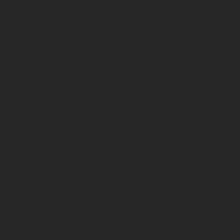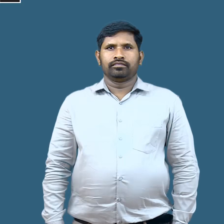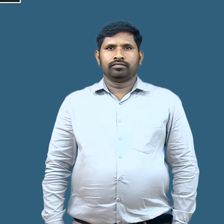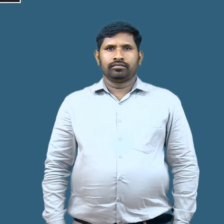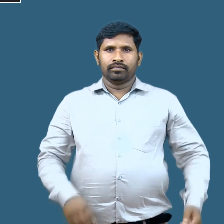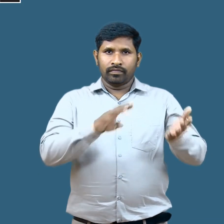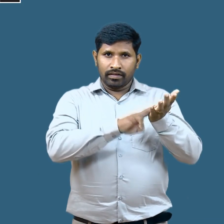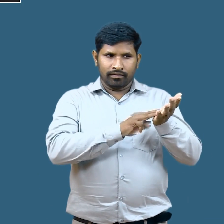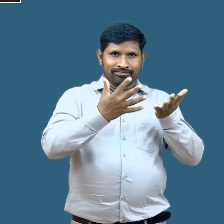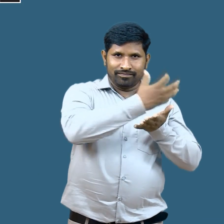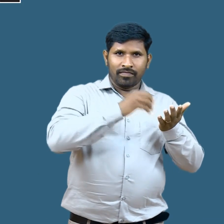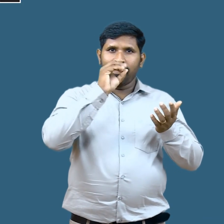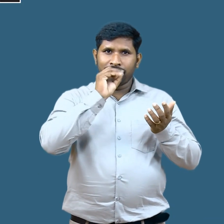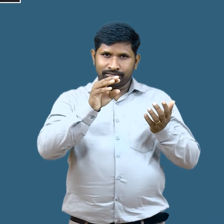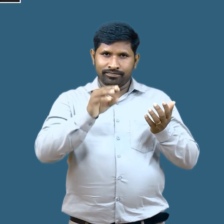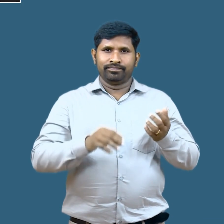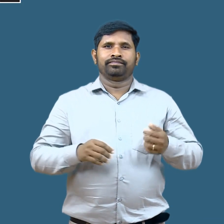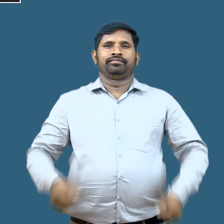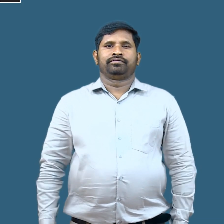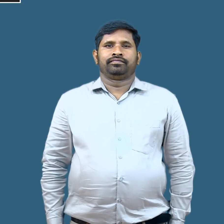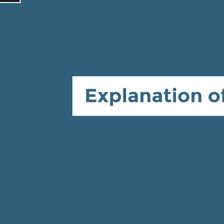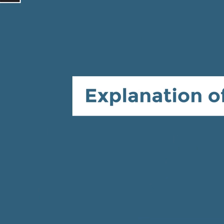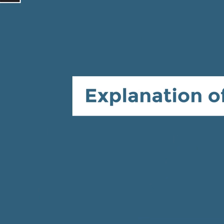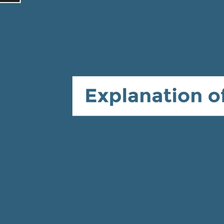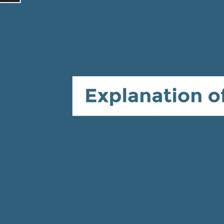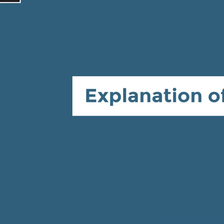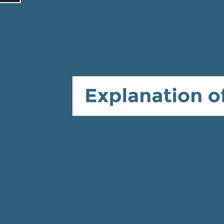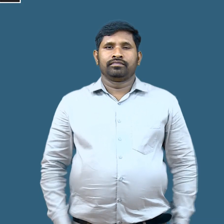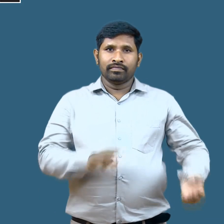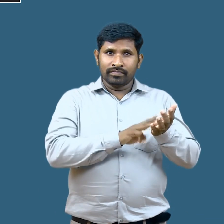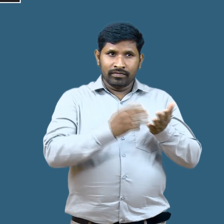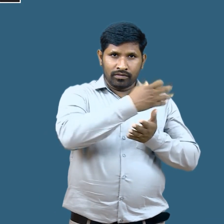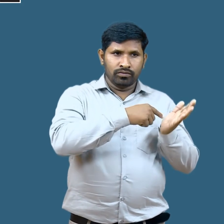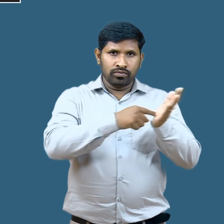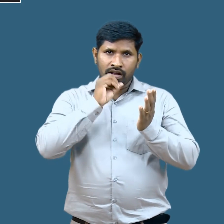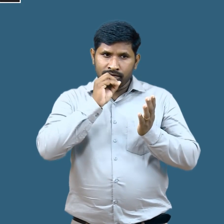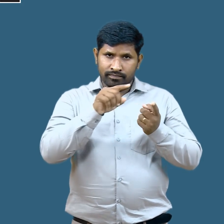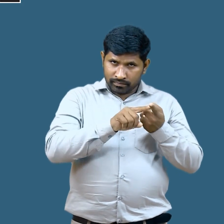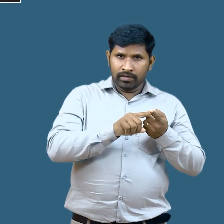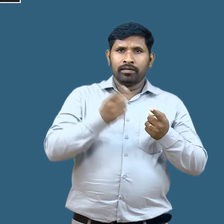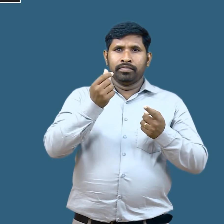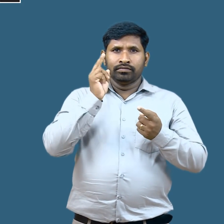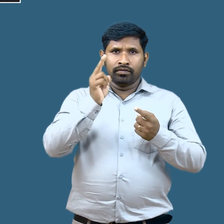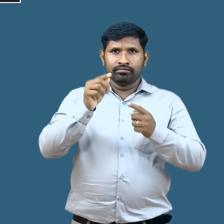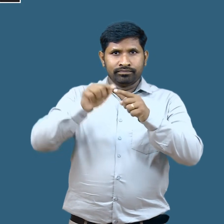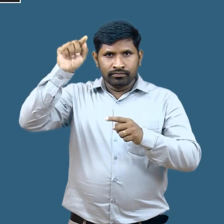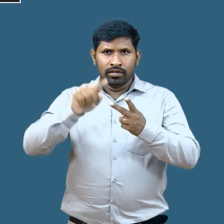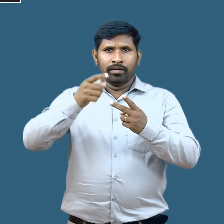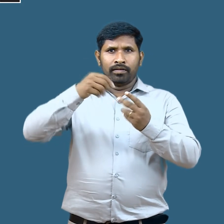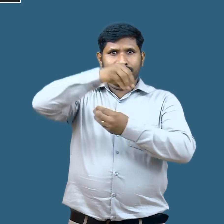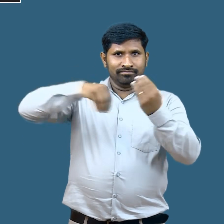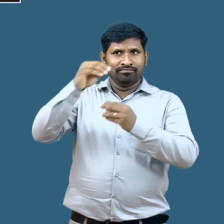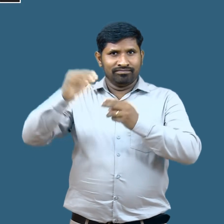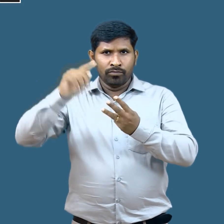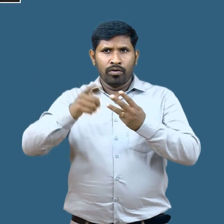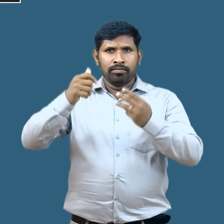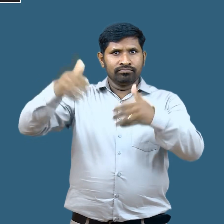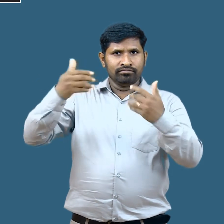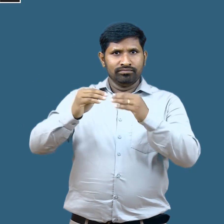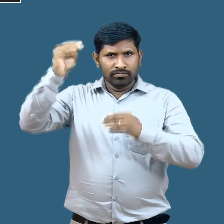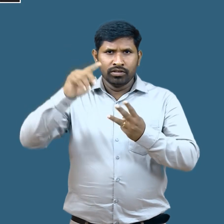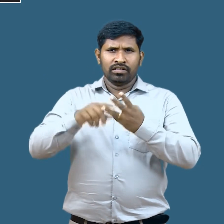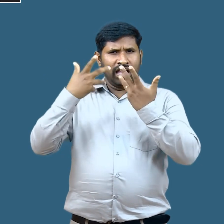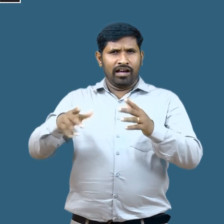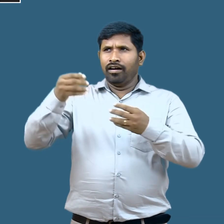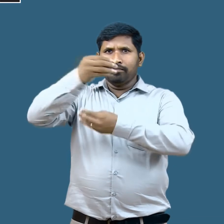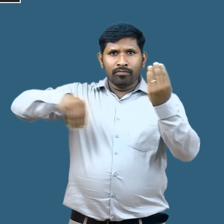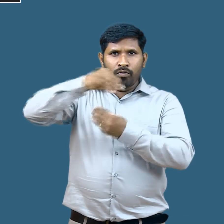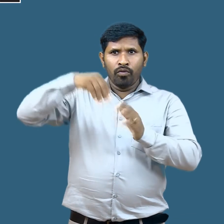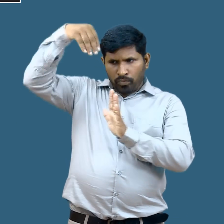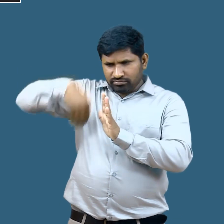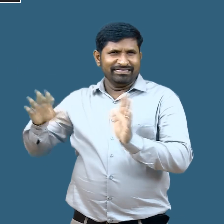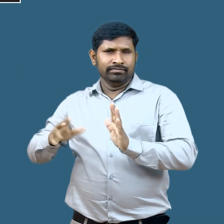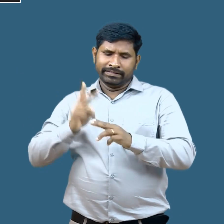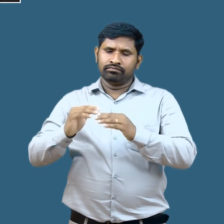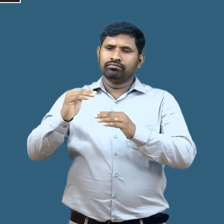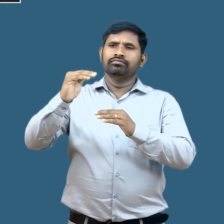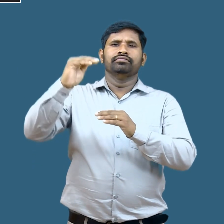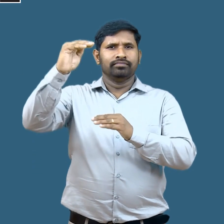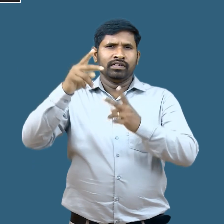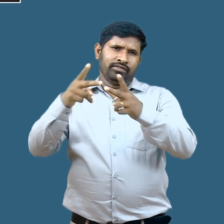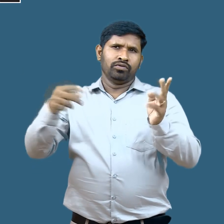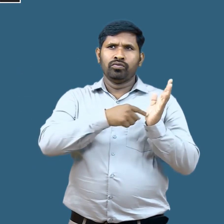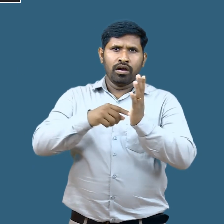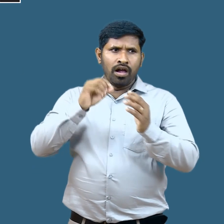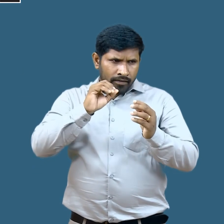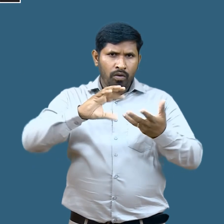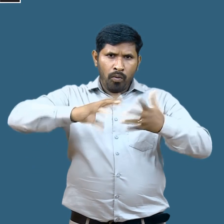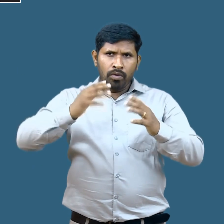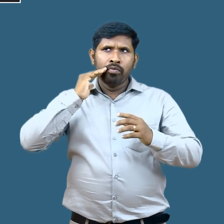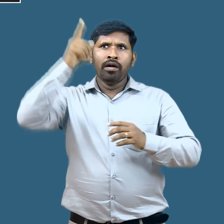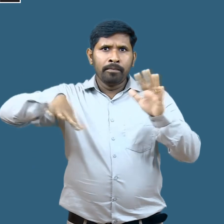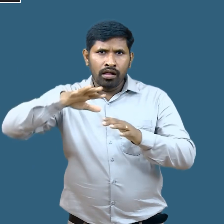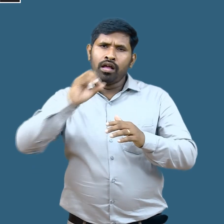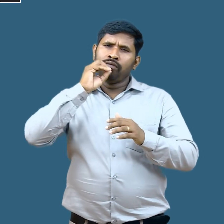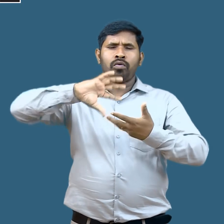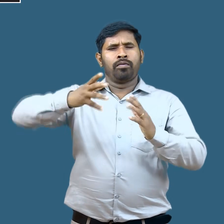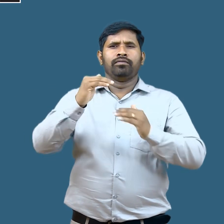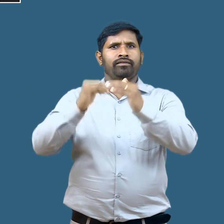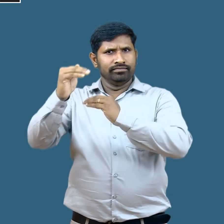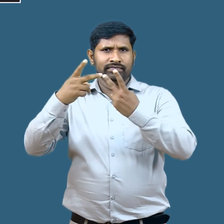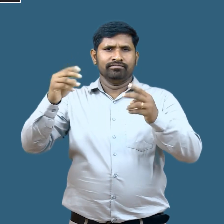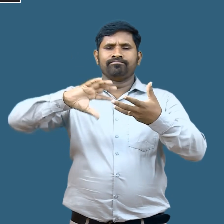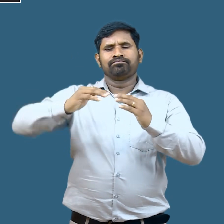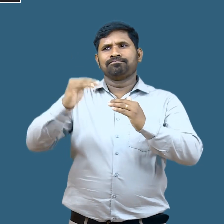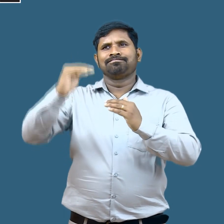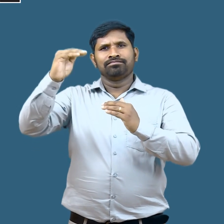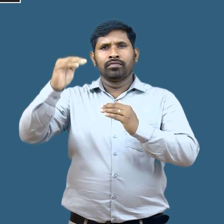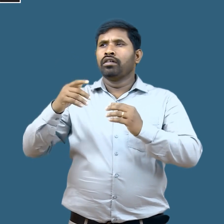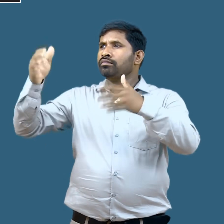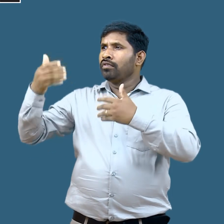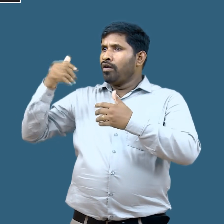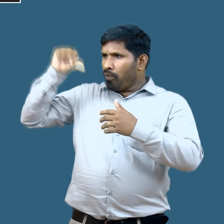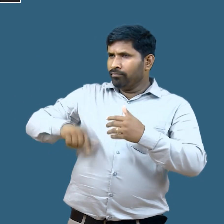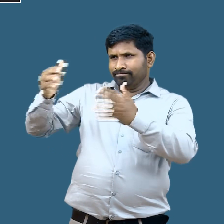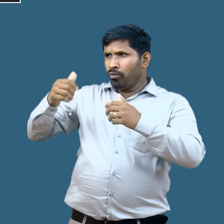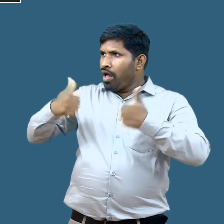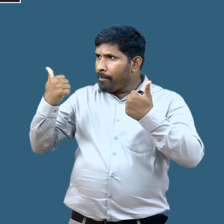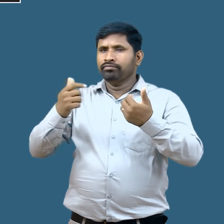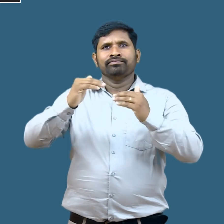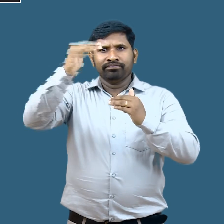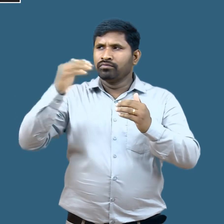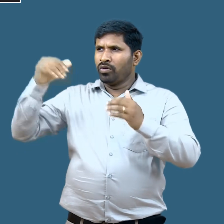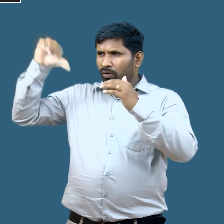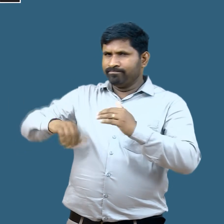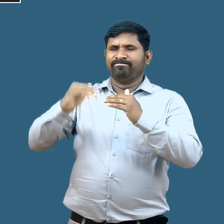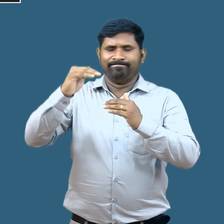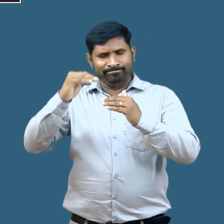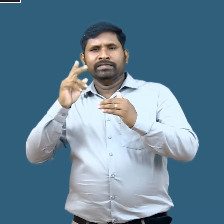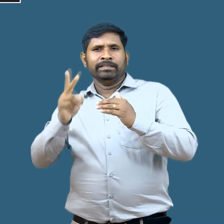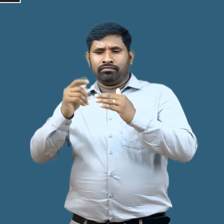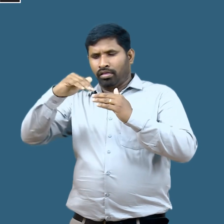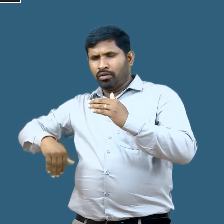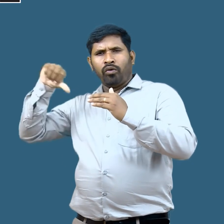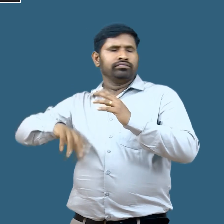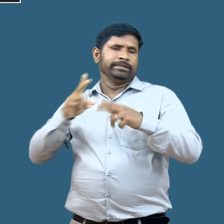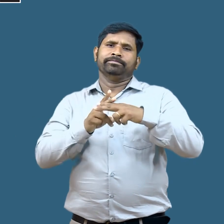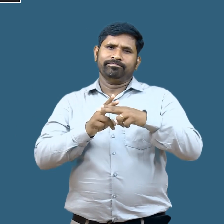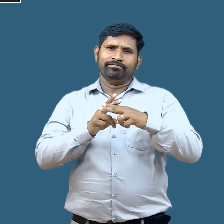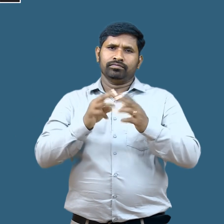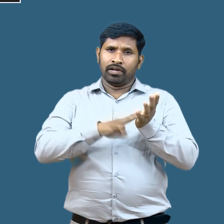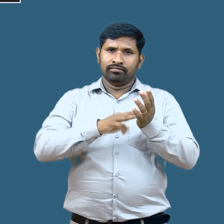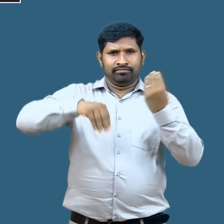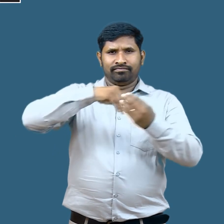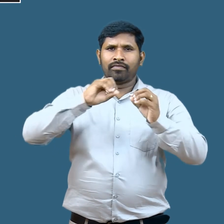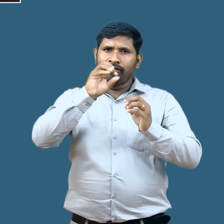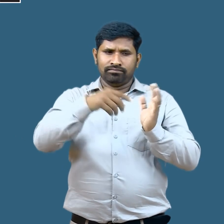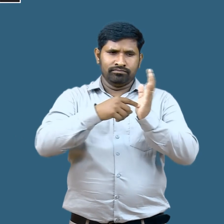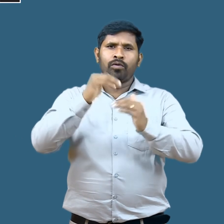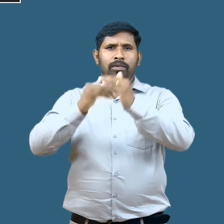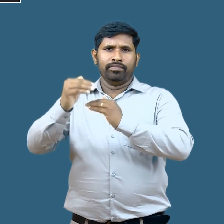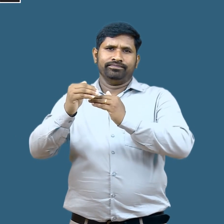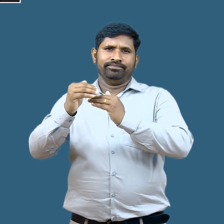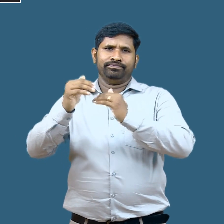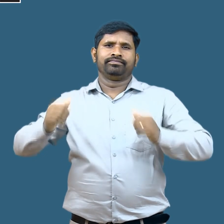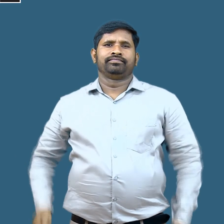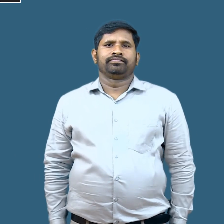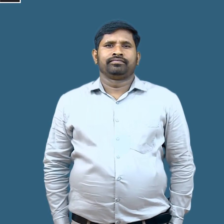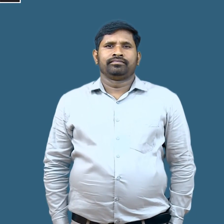Market data